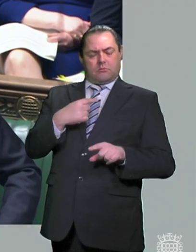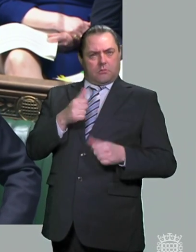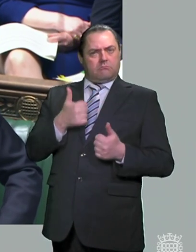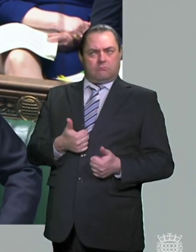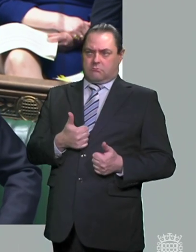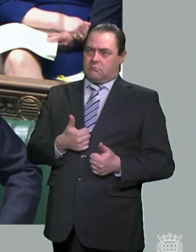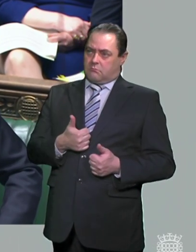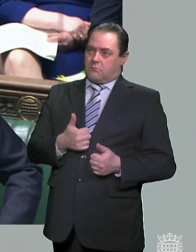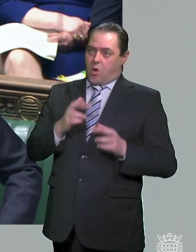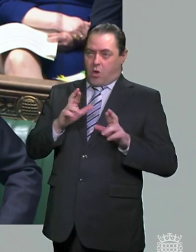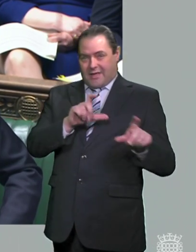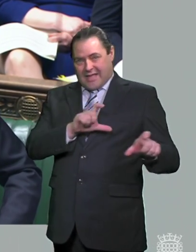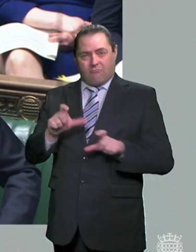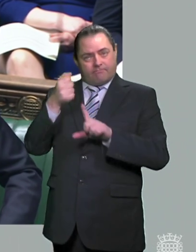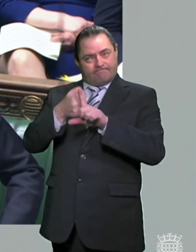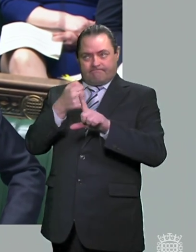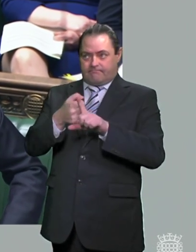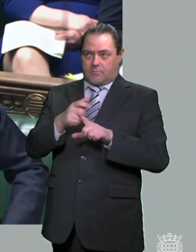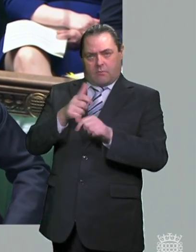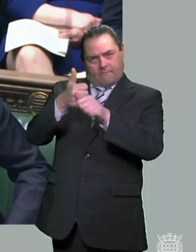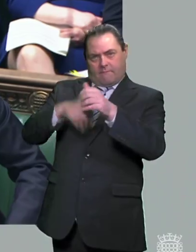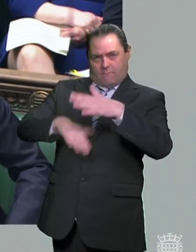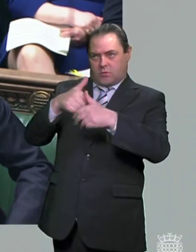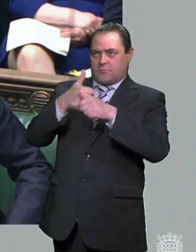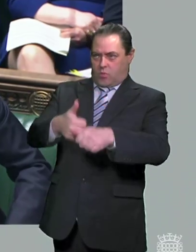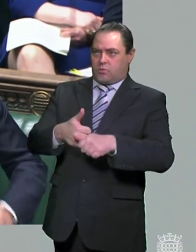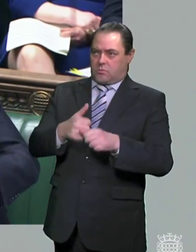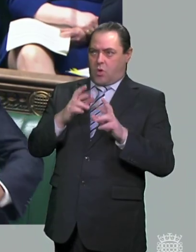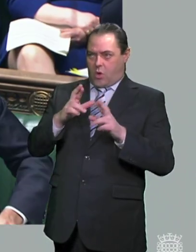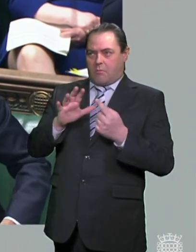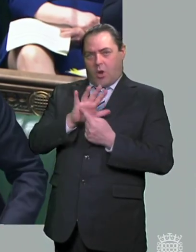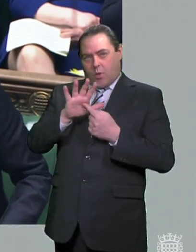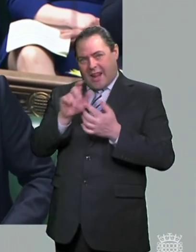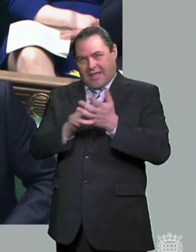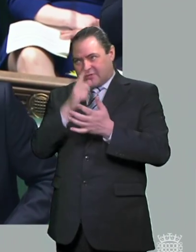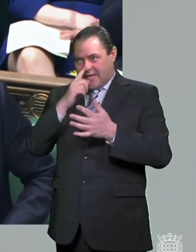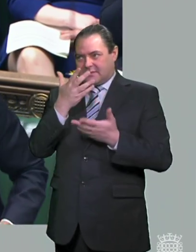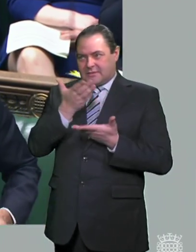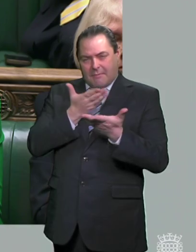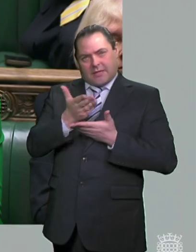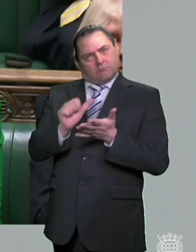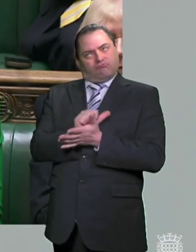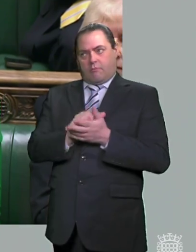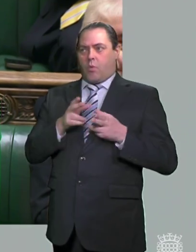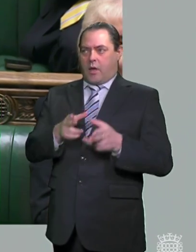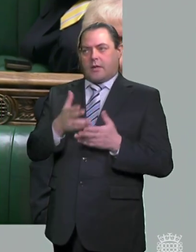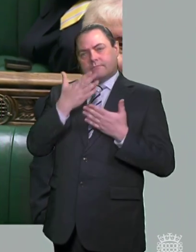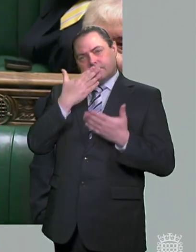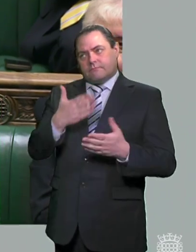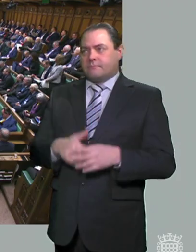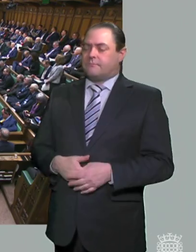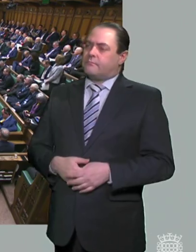I hope that she can continue to put her campaign forward. She will have my full support, and I hope that in the local elections we can debate these issues in the way that they should be debated.